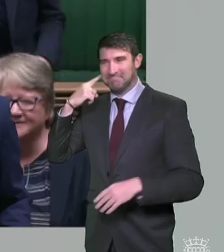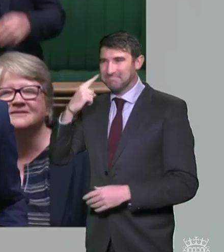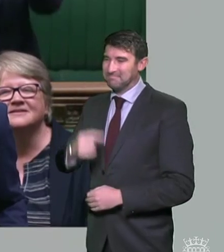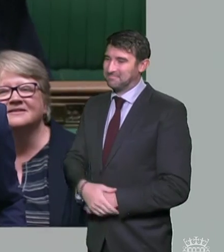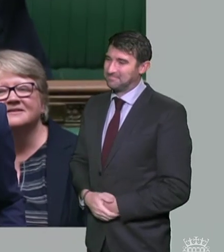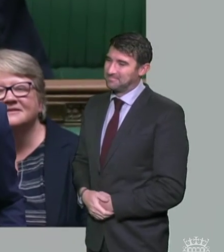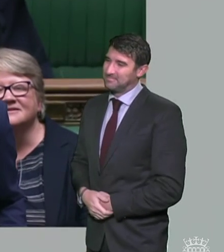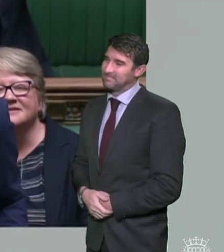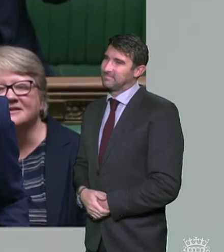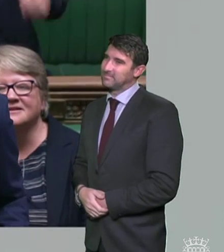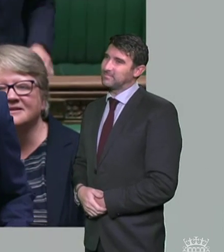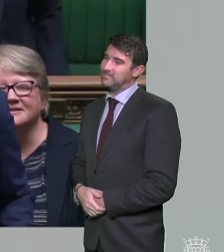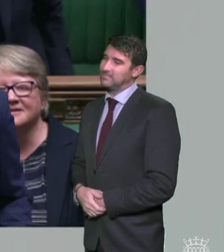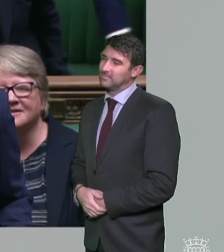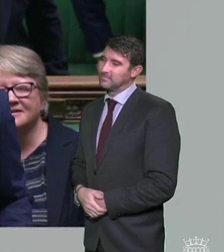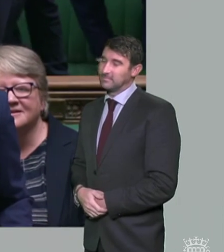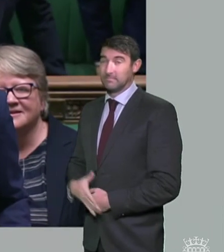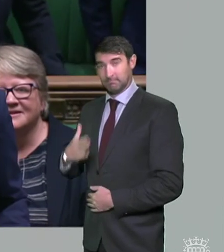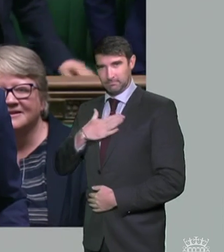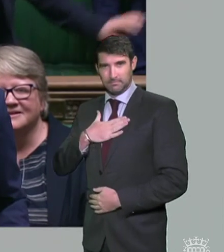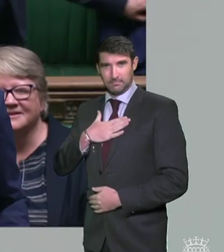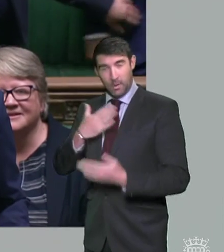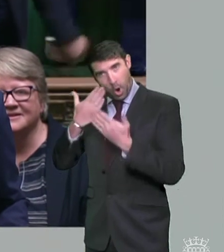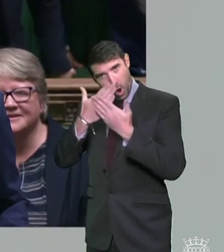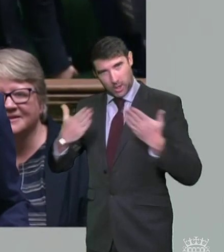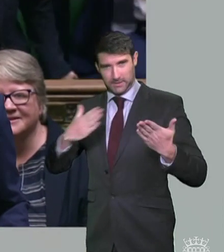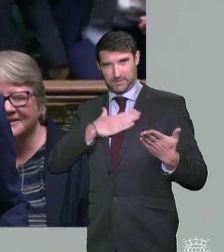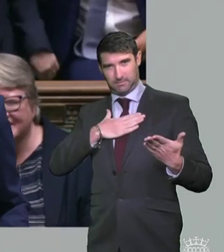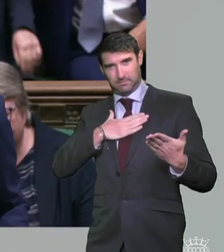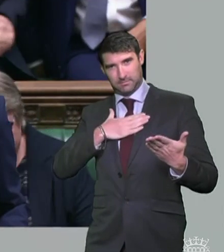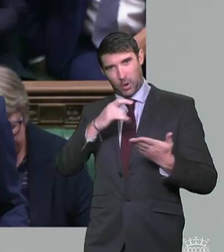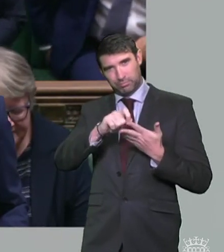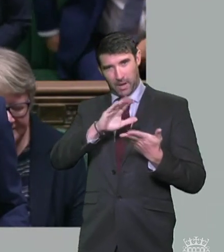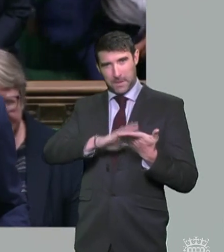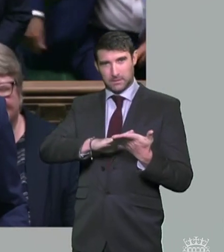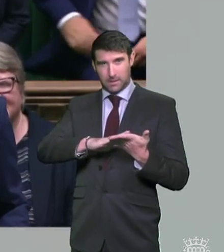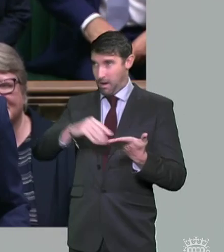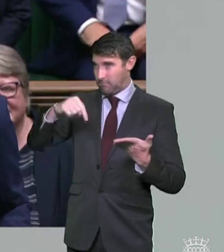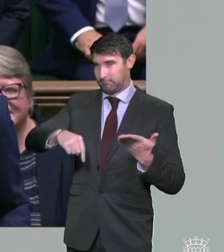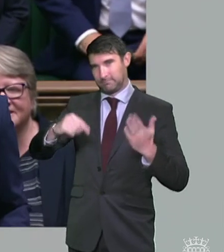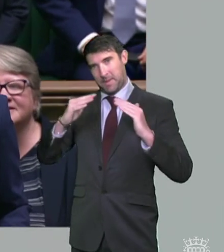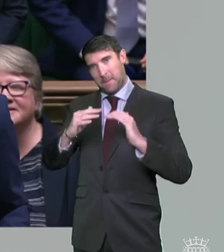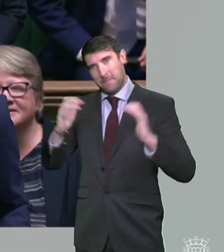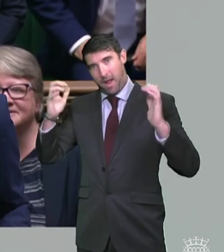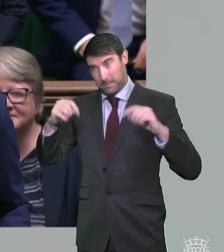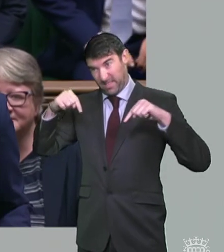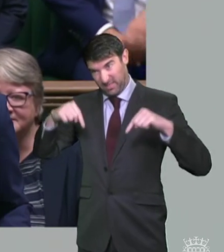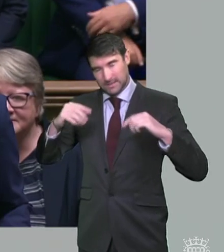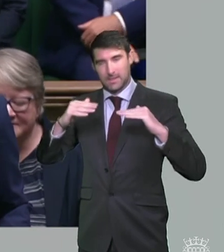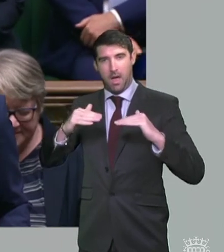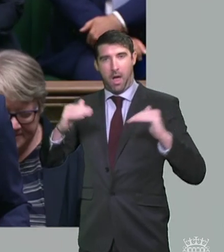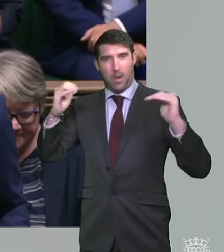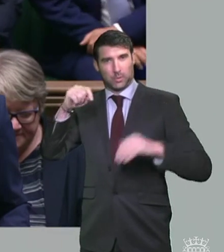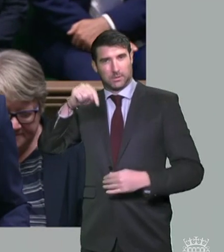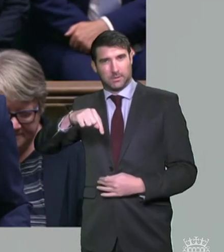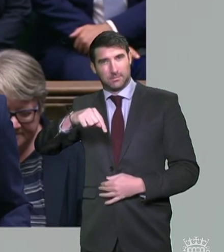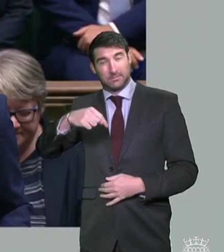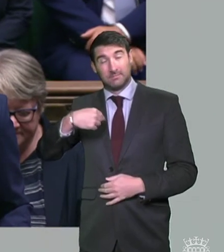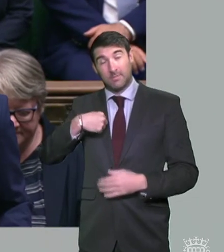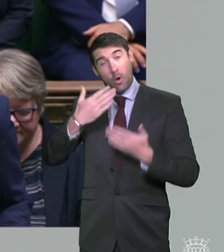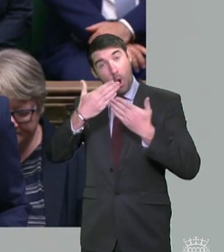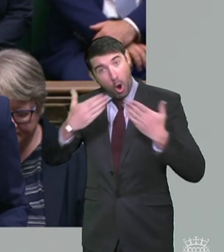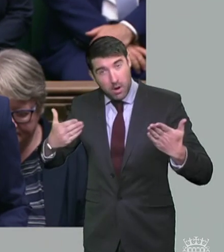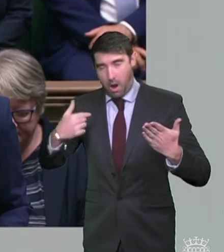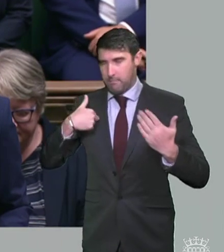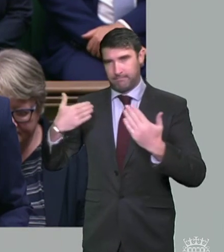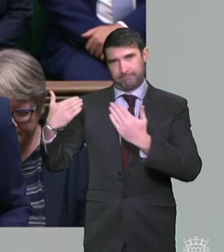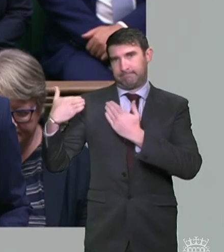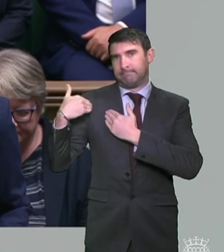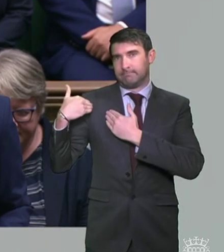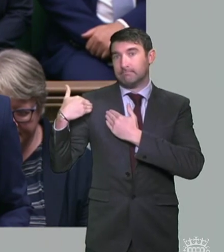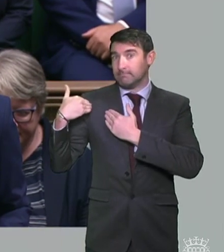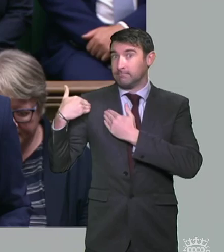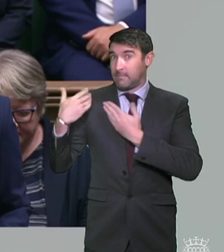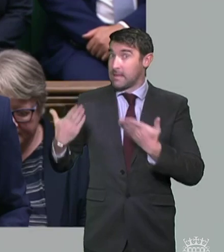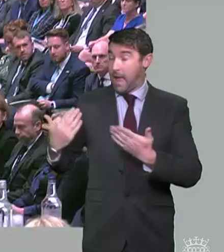I am honoured to take my place as Prime Minister in this House and to take on responsibility at a vital time for our country.